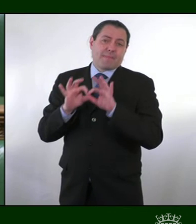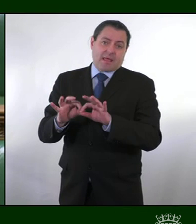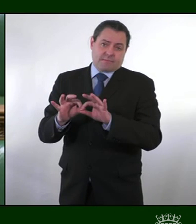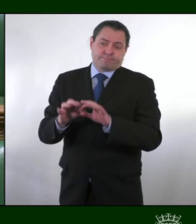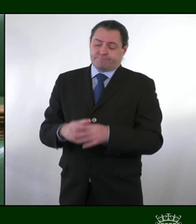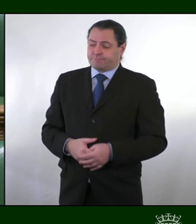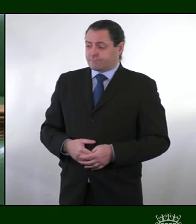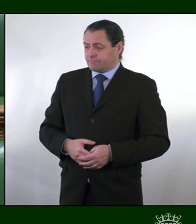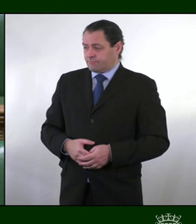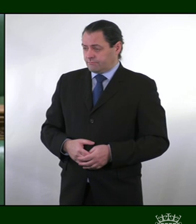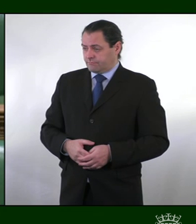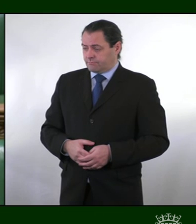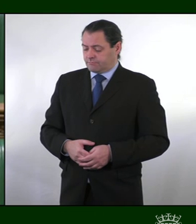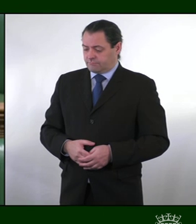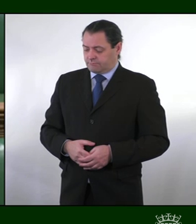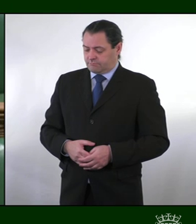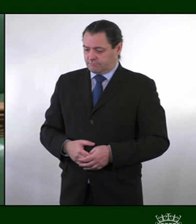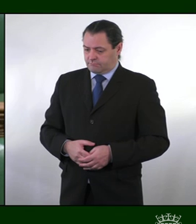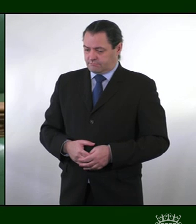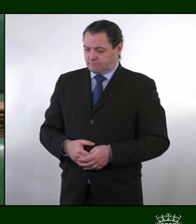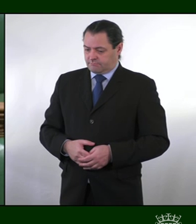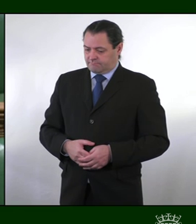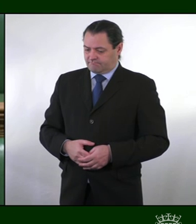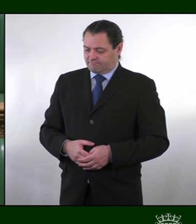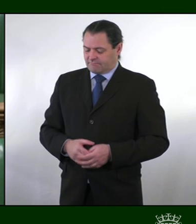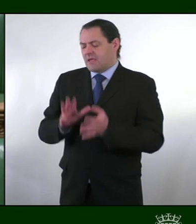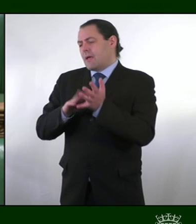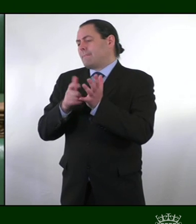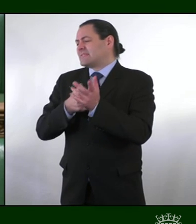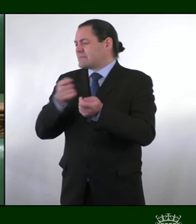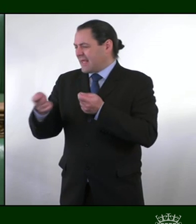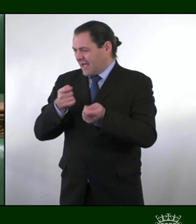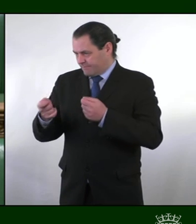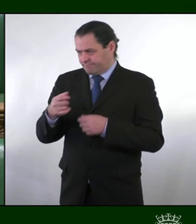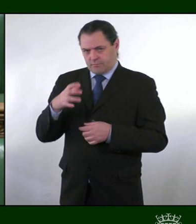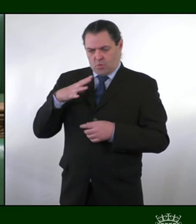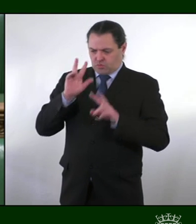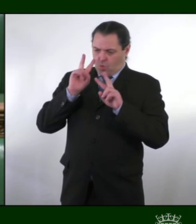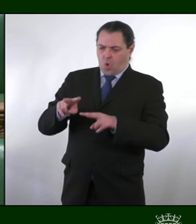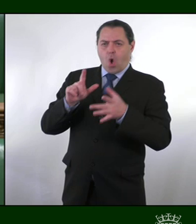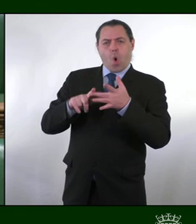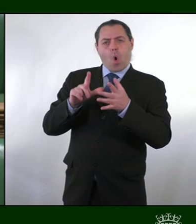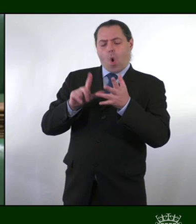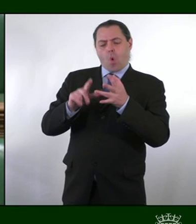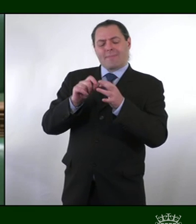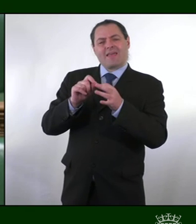Let me turn to the Office for Budget Responsibility’s economic forecasts.